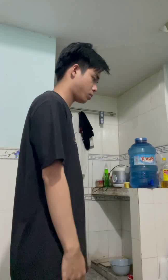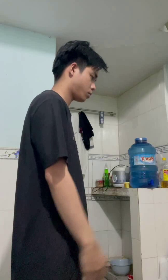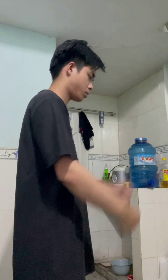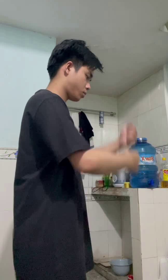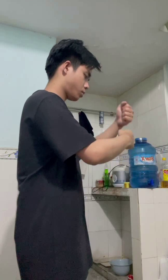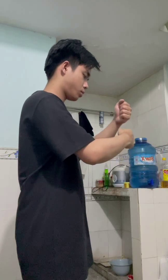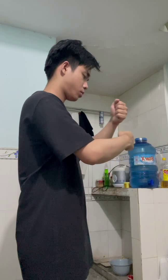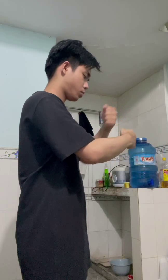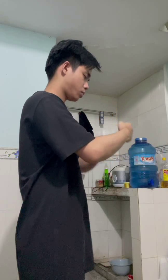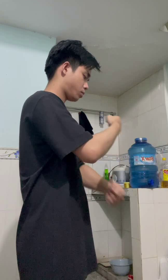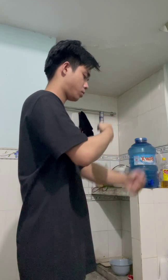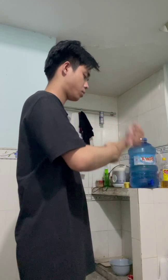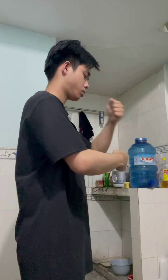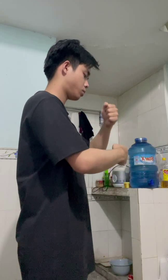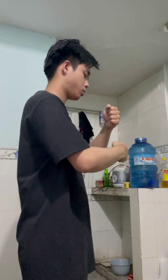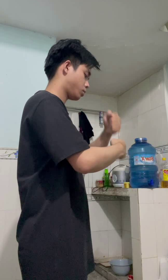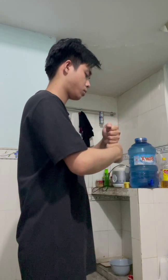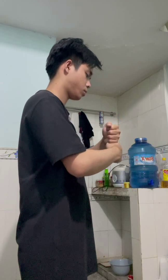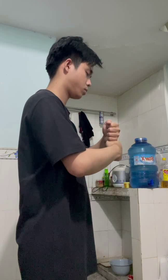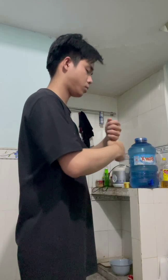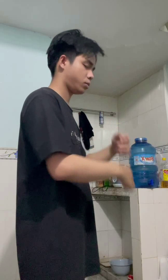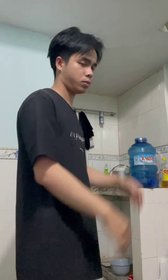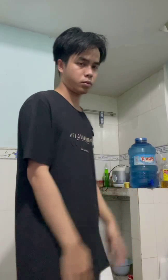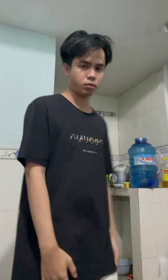nam